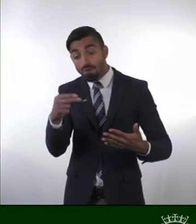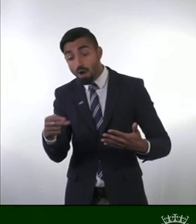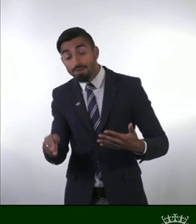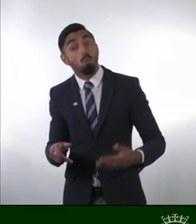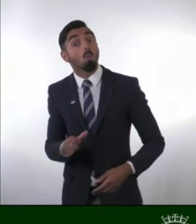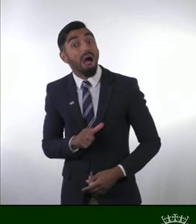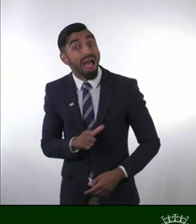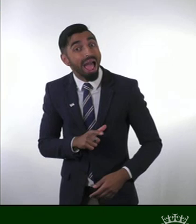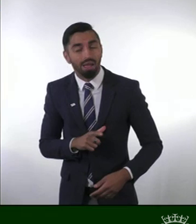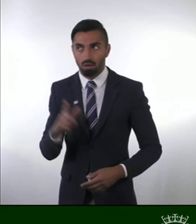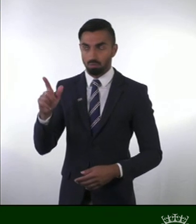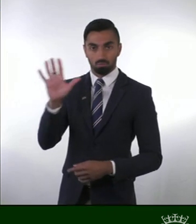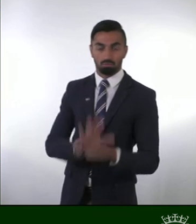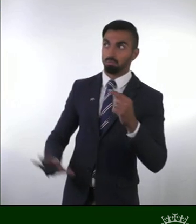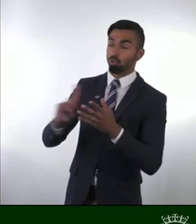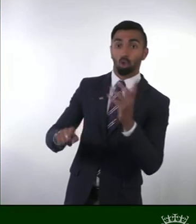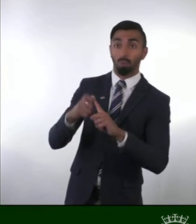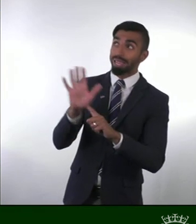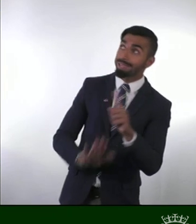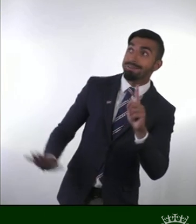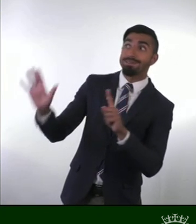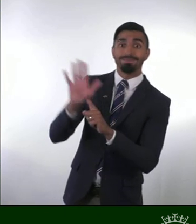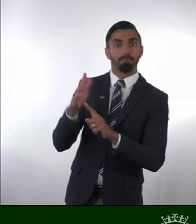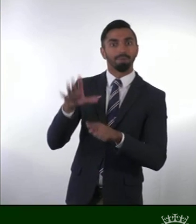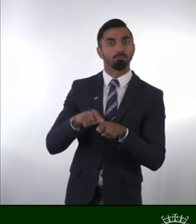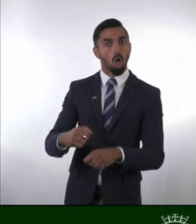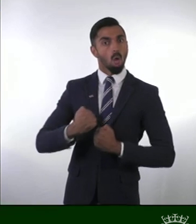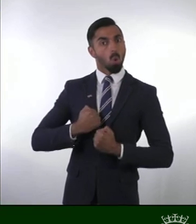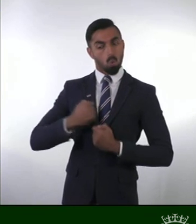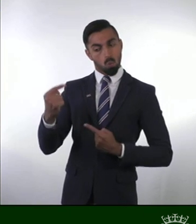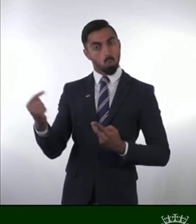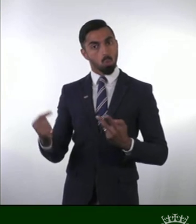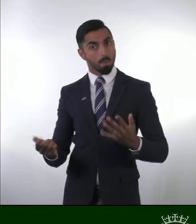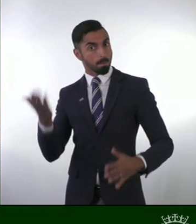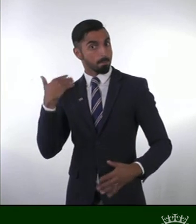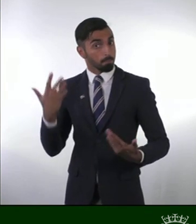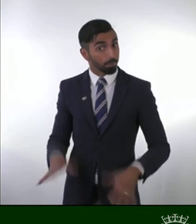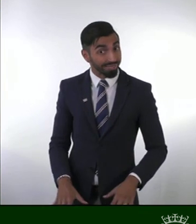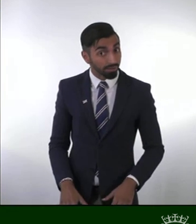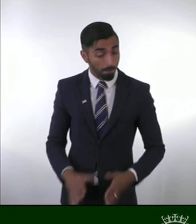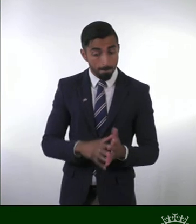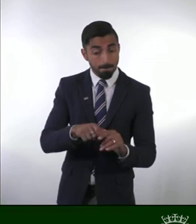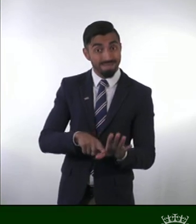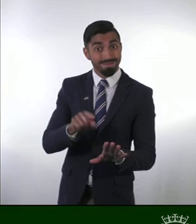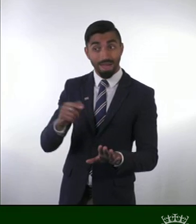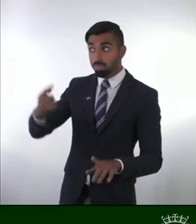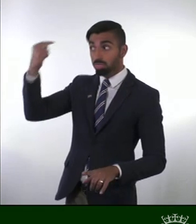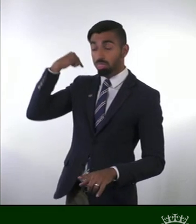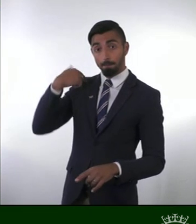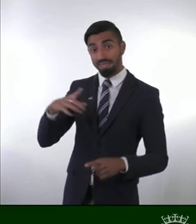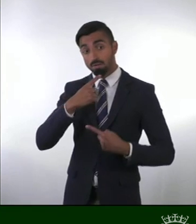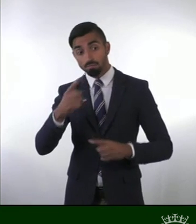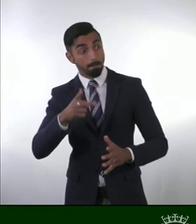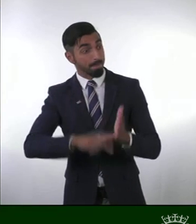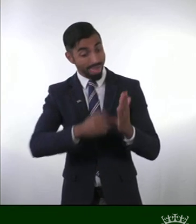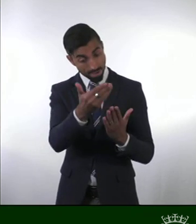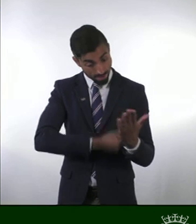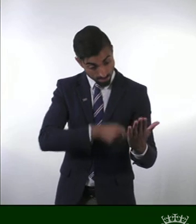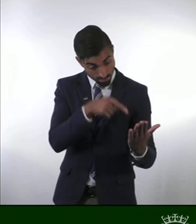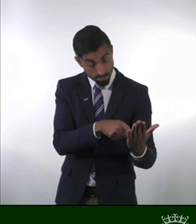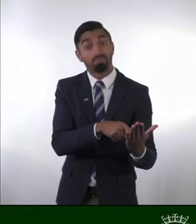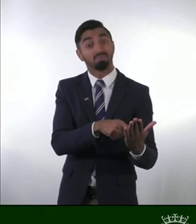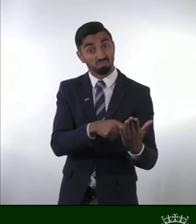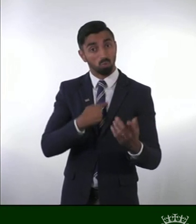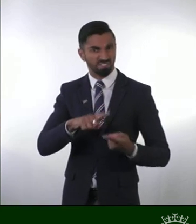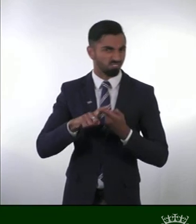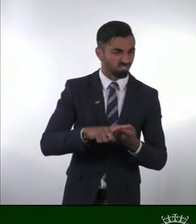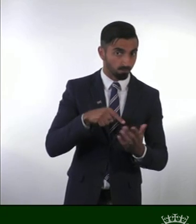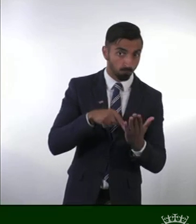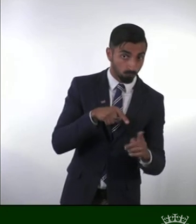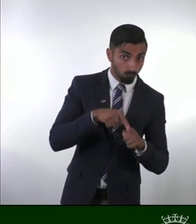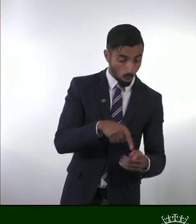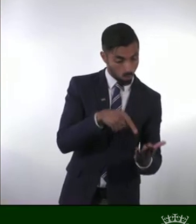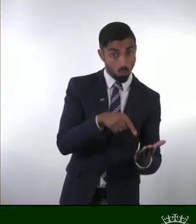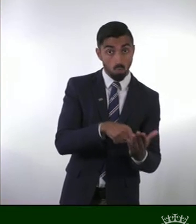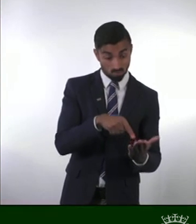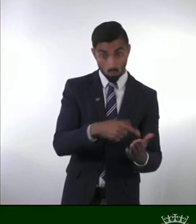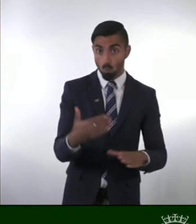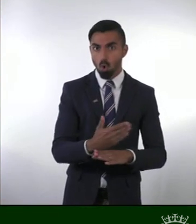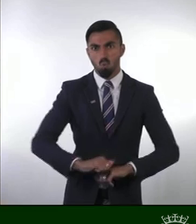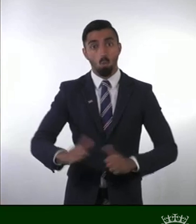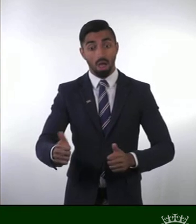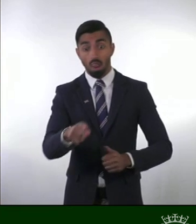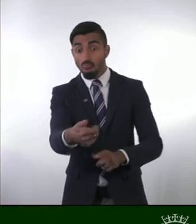We are sticking to our plan of 11 May. It is a plan that is working and will continue to work, with or without the assistance of the right honourable and learned Gentleman.